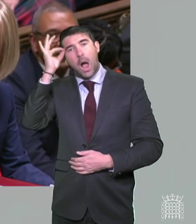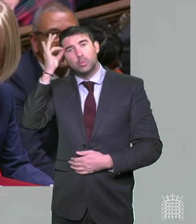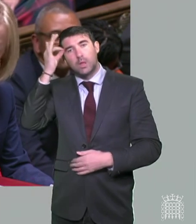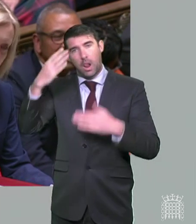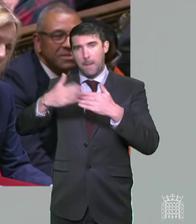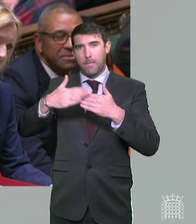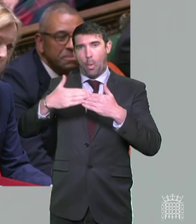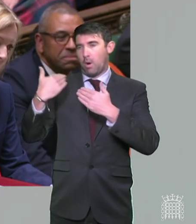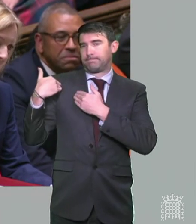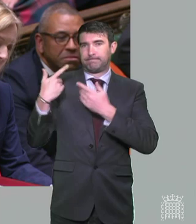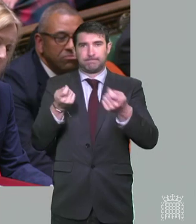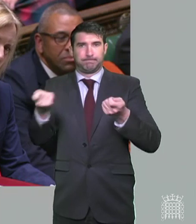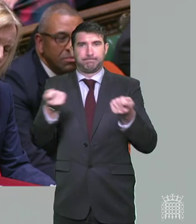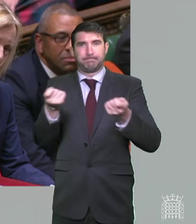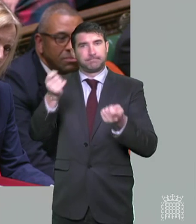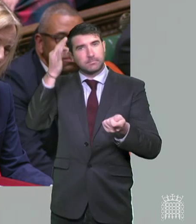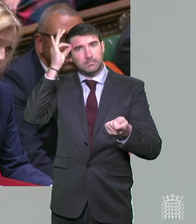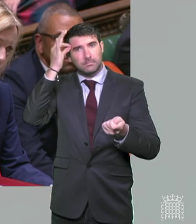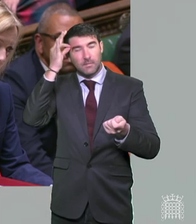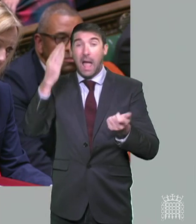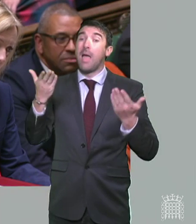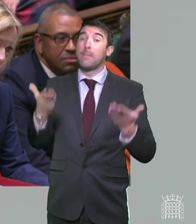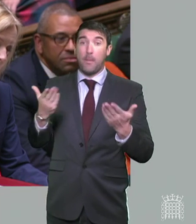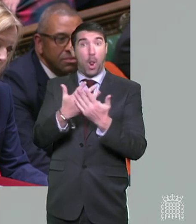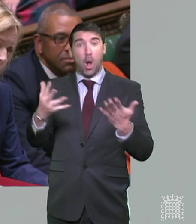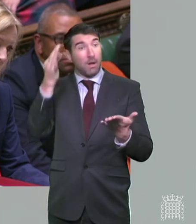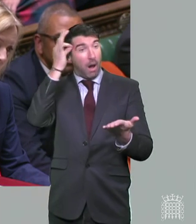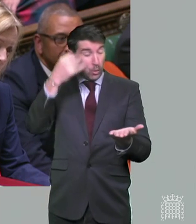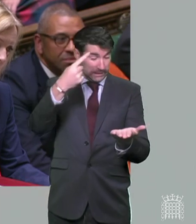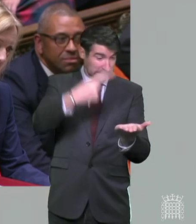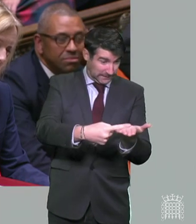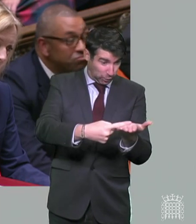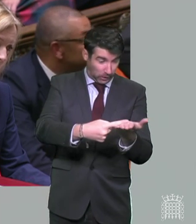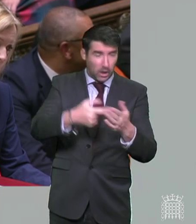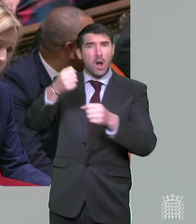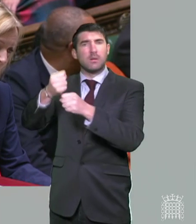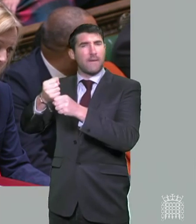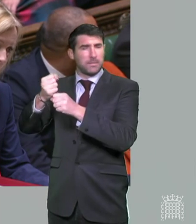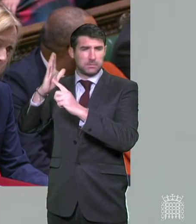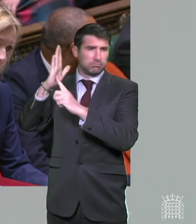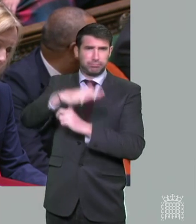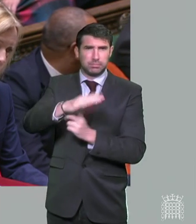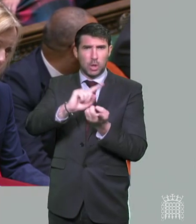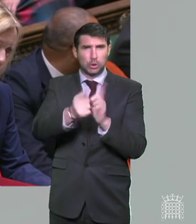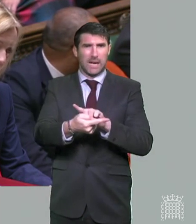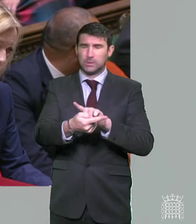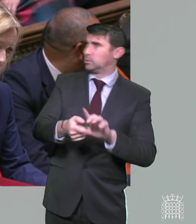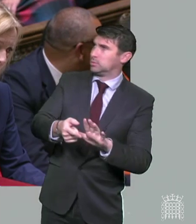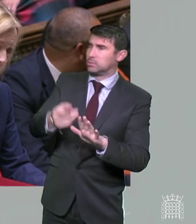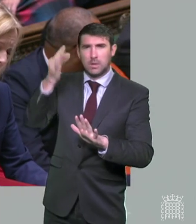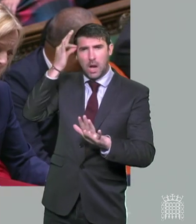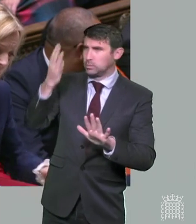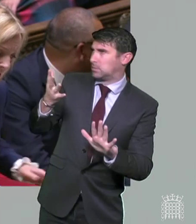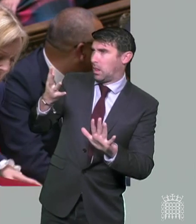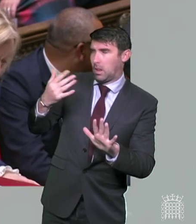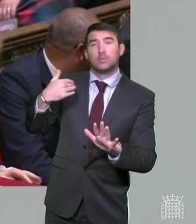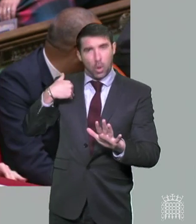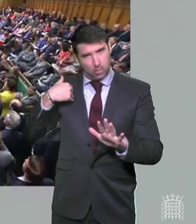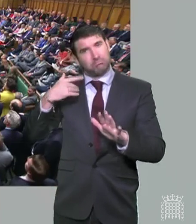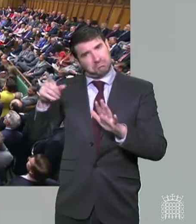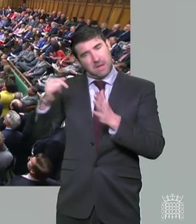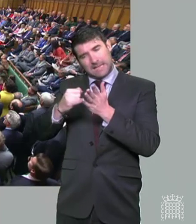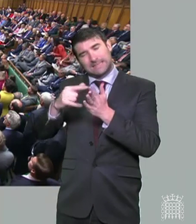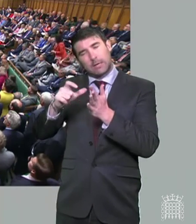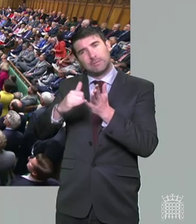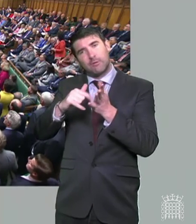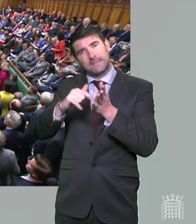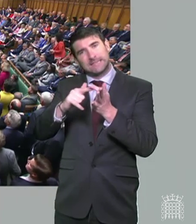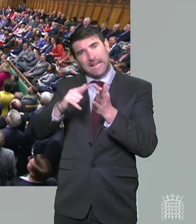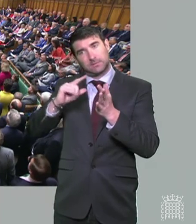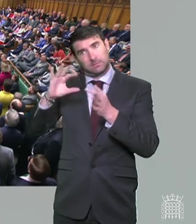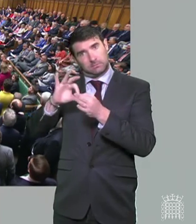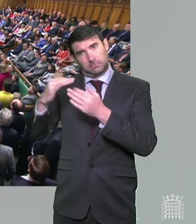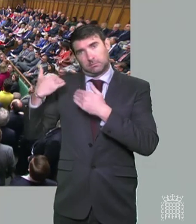It is too easy for local councils to be overruled by the Planning Inspectorate, and that is certainly an issue that I expect my Secretary of State for Levelling Up, Housing and Communities to look at.